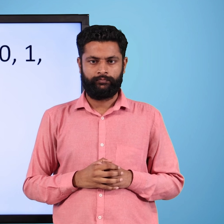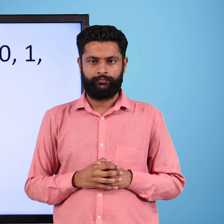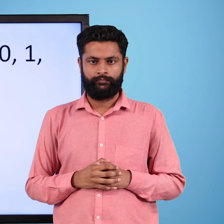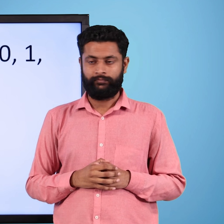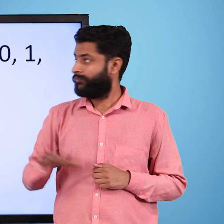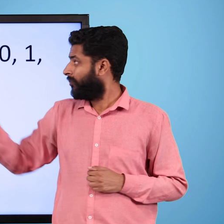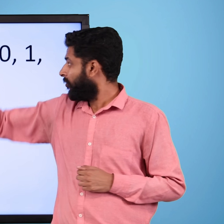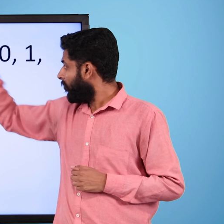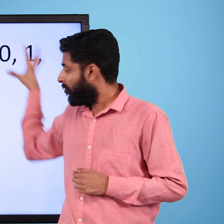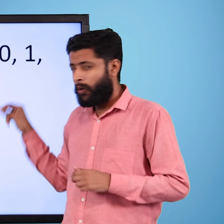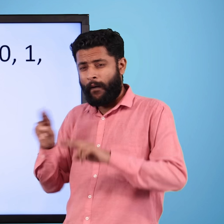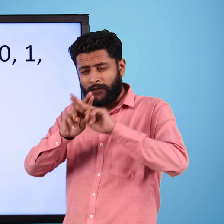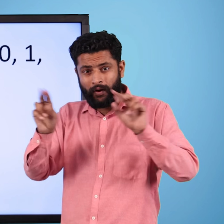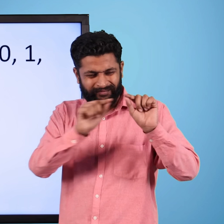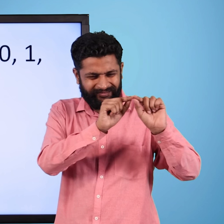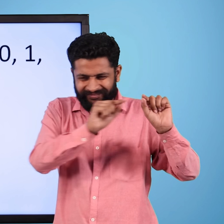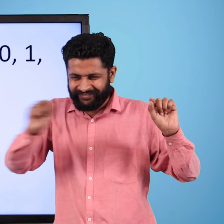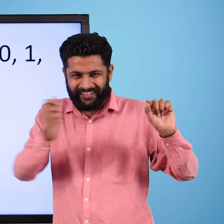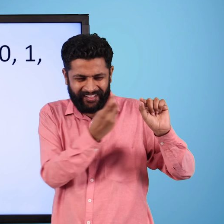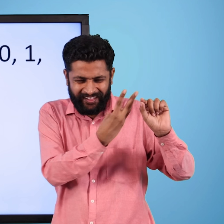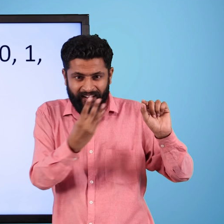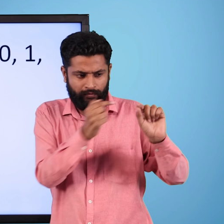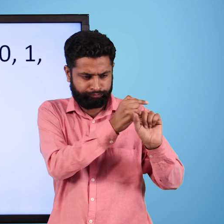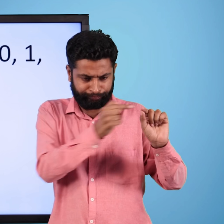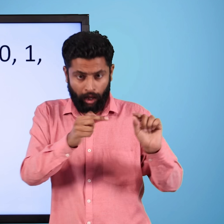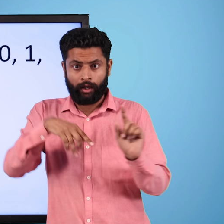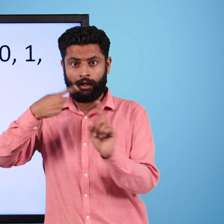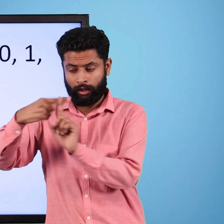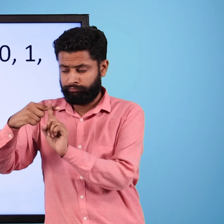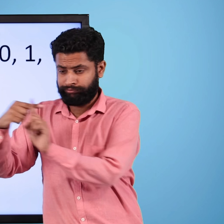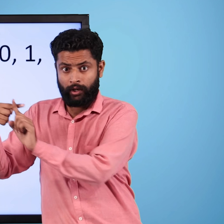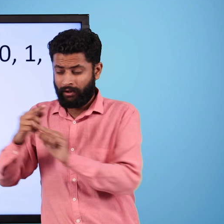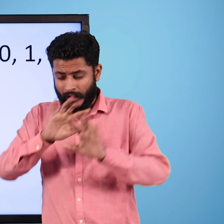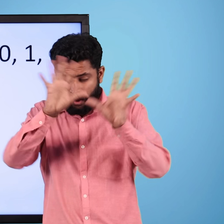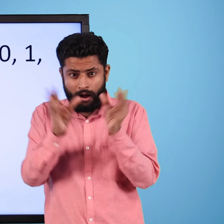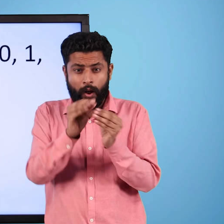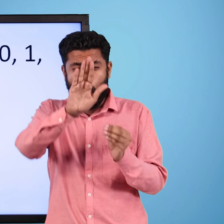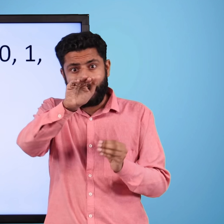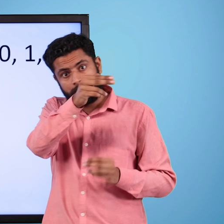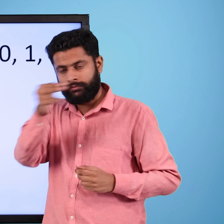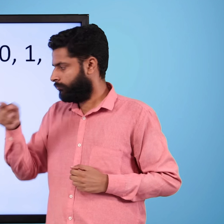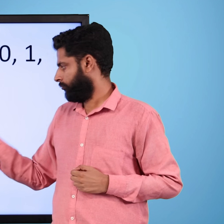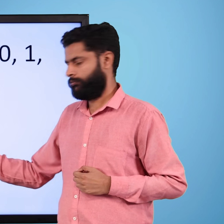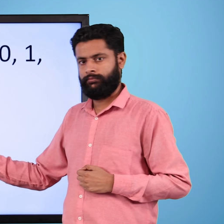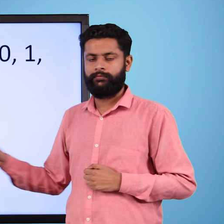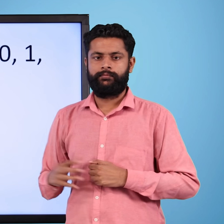it includes whole numbers and negative numbers together.